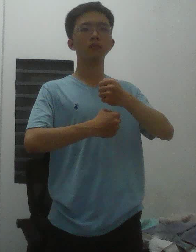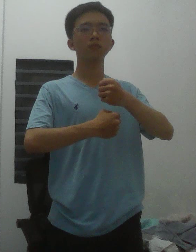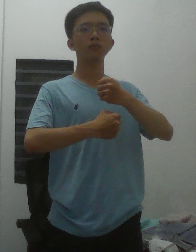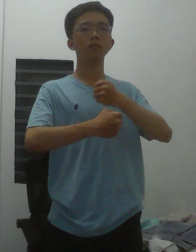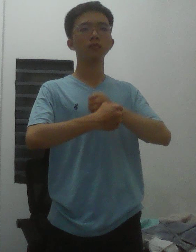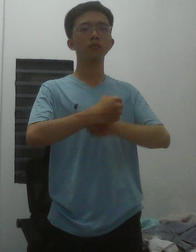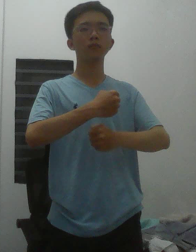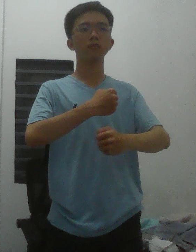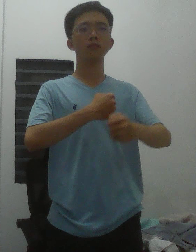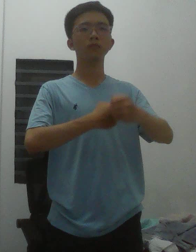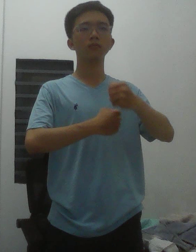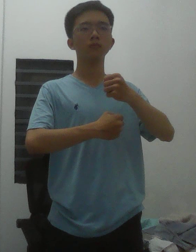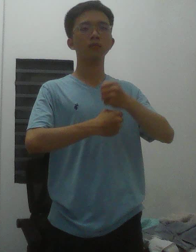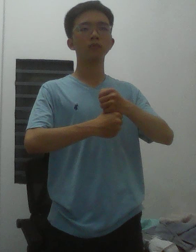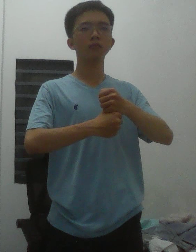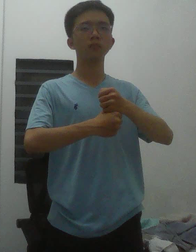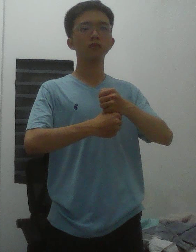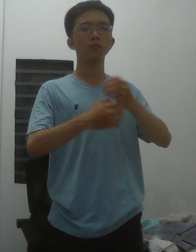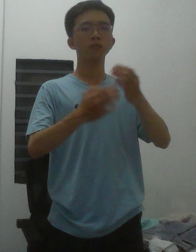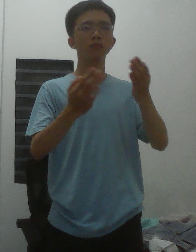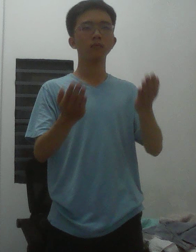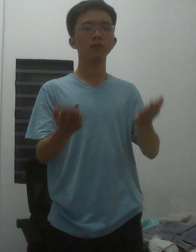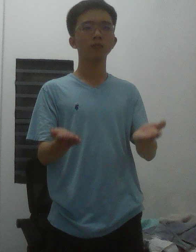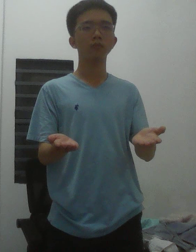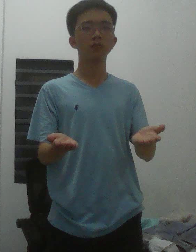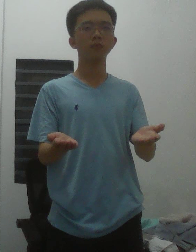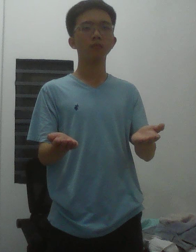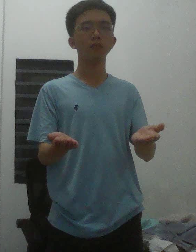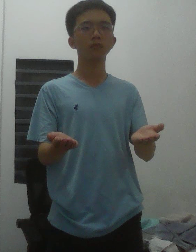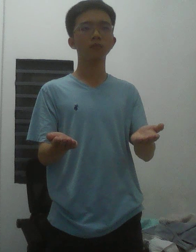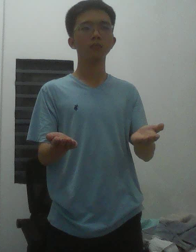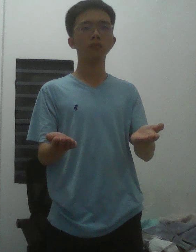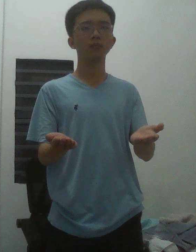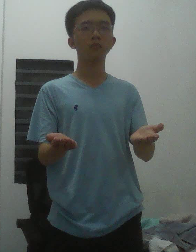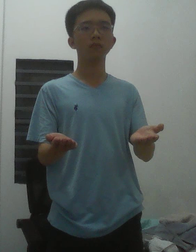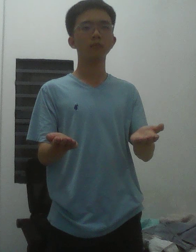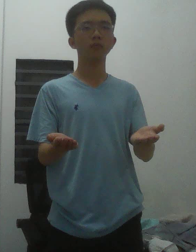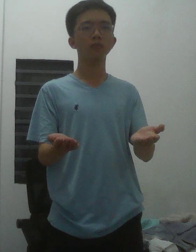nam nay